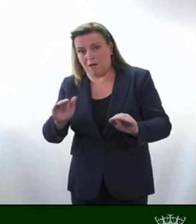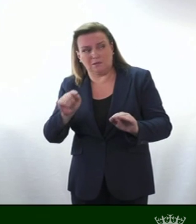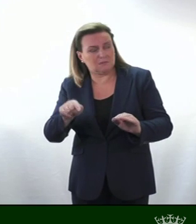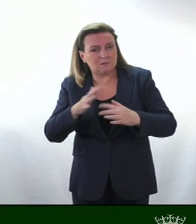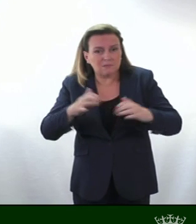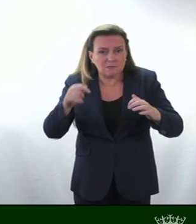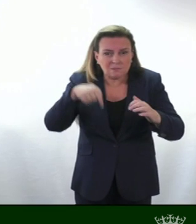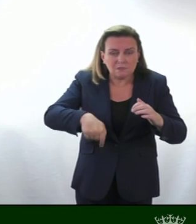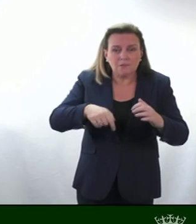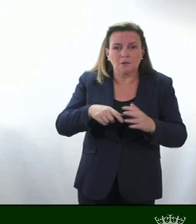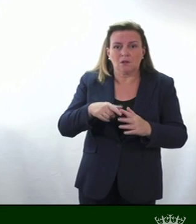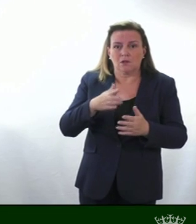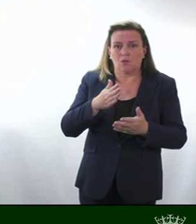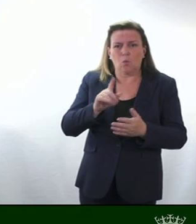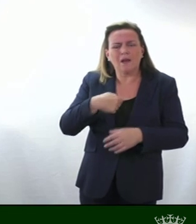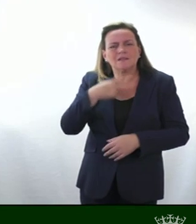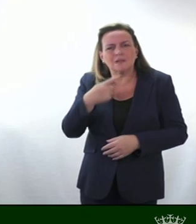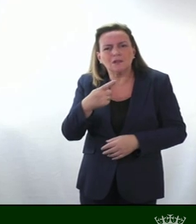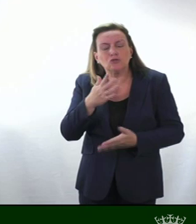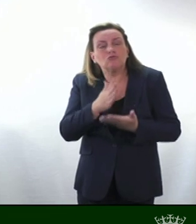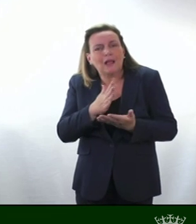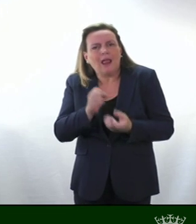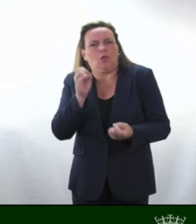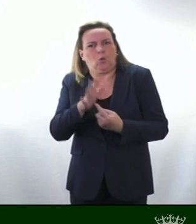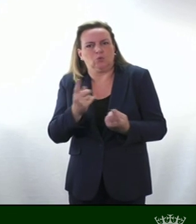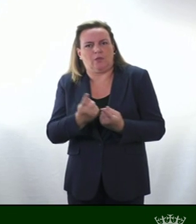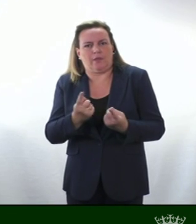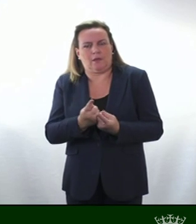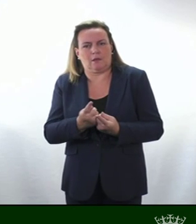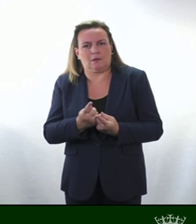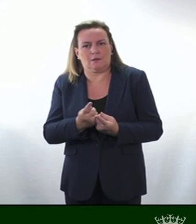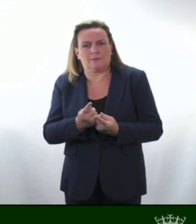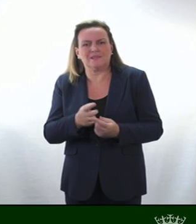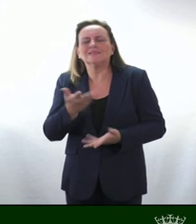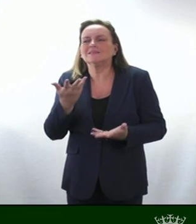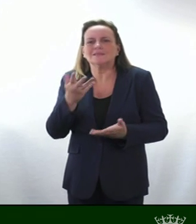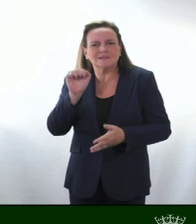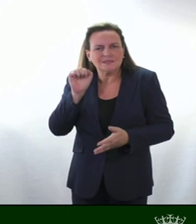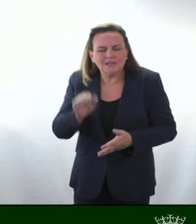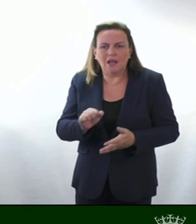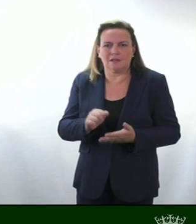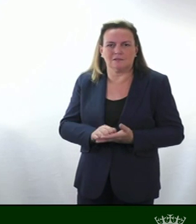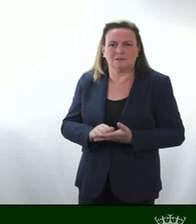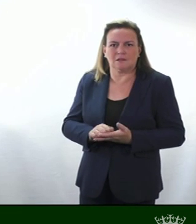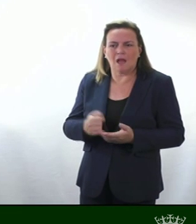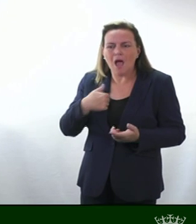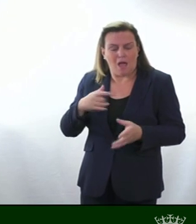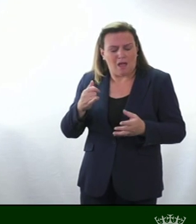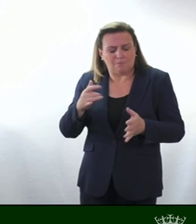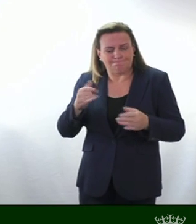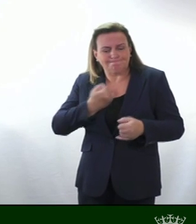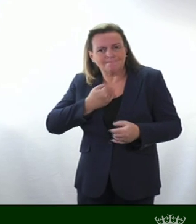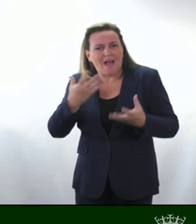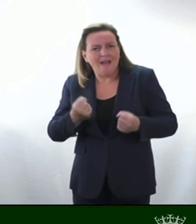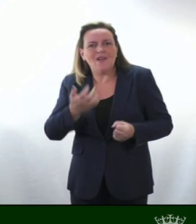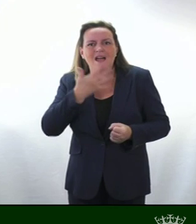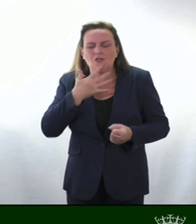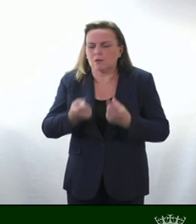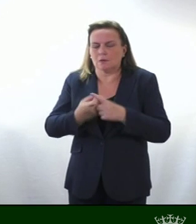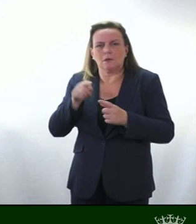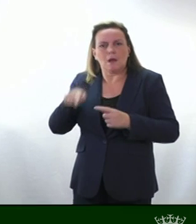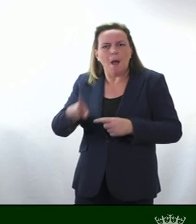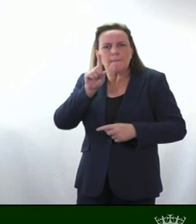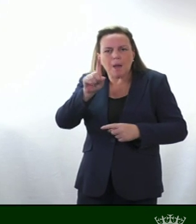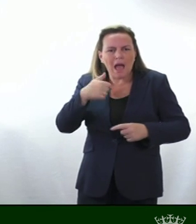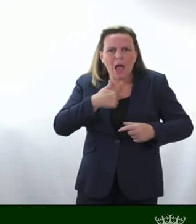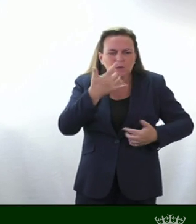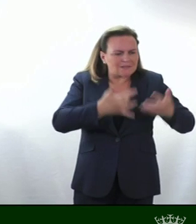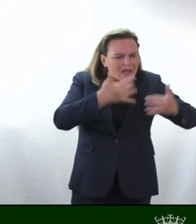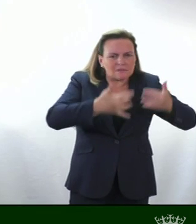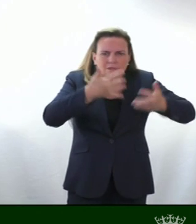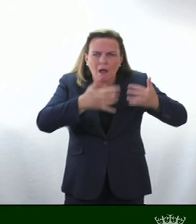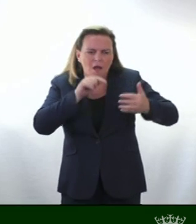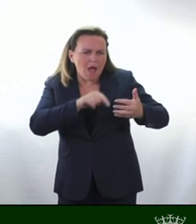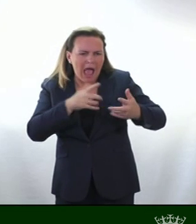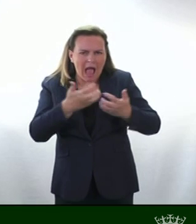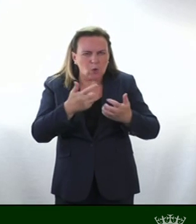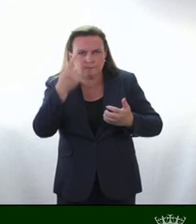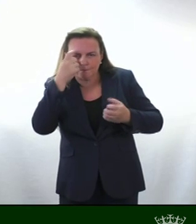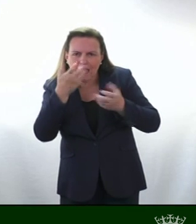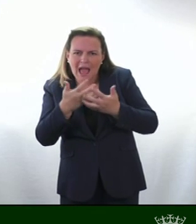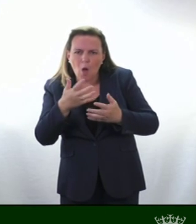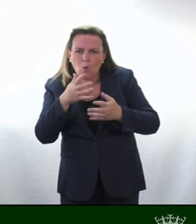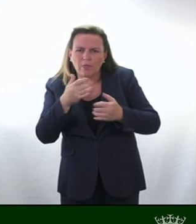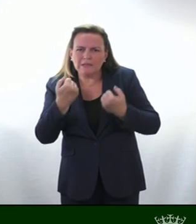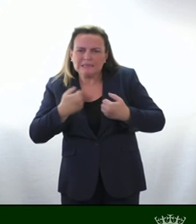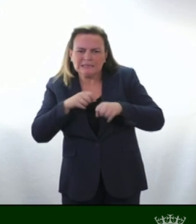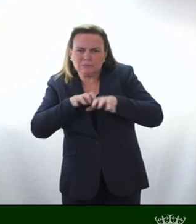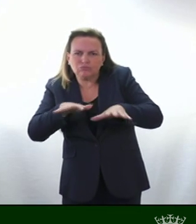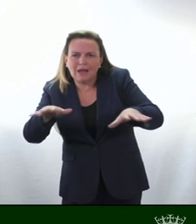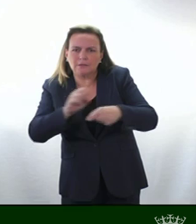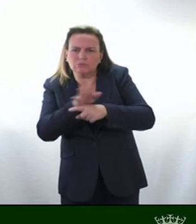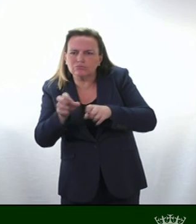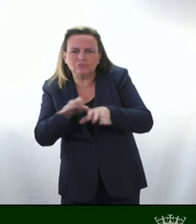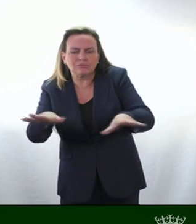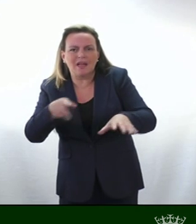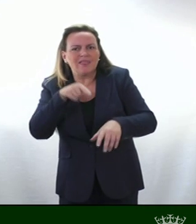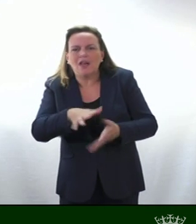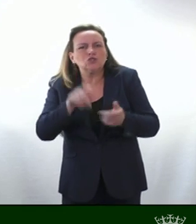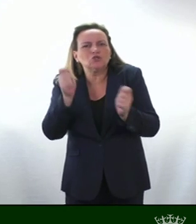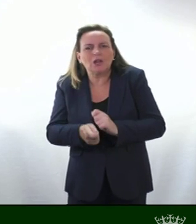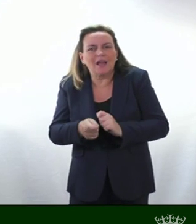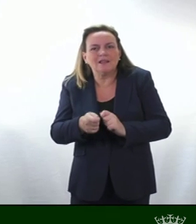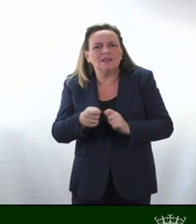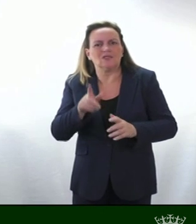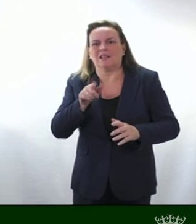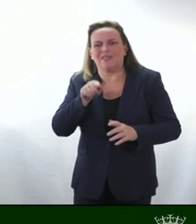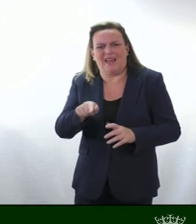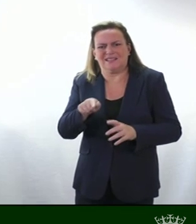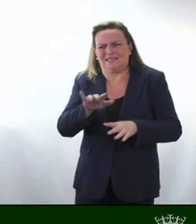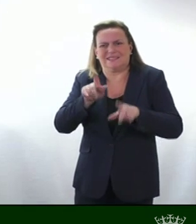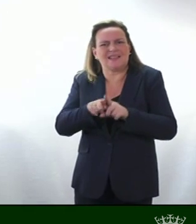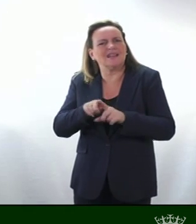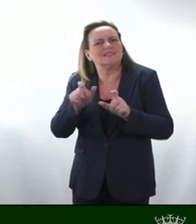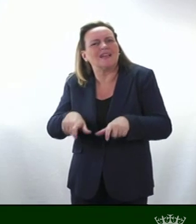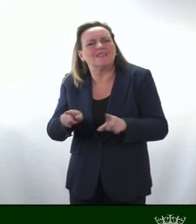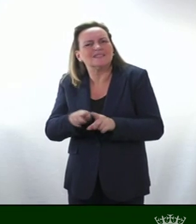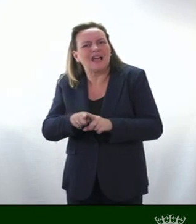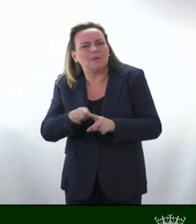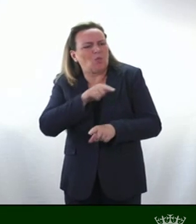and learned Gentleman of what I just said. The crucial thing is that, yes, of course there has been an error, but the data points—the cases—that we are looking at do not change the basic distribution of the disease.